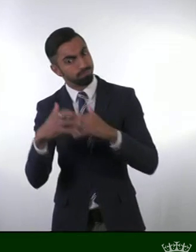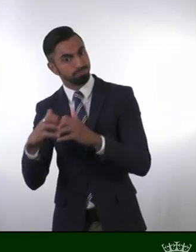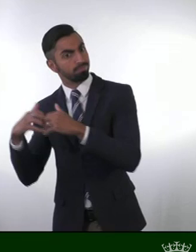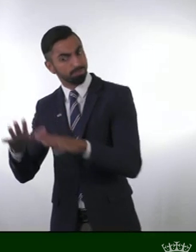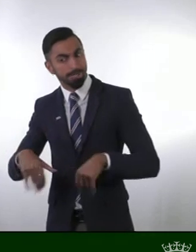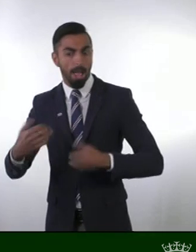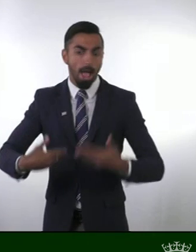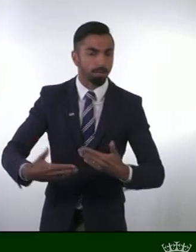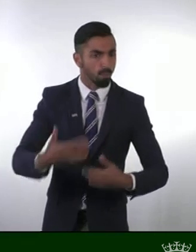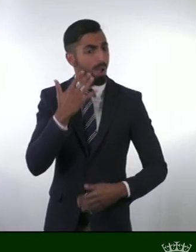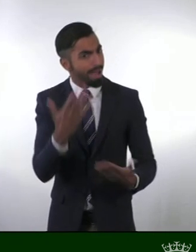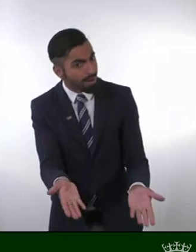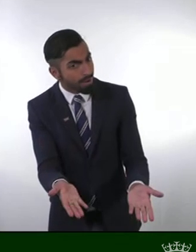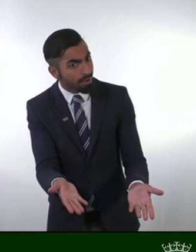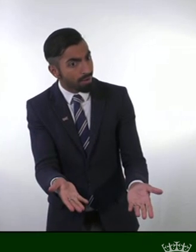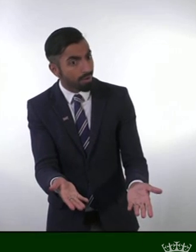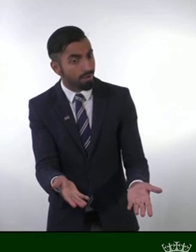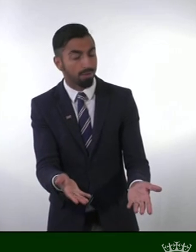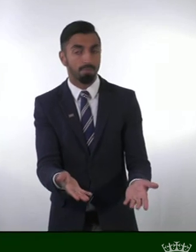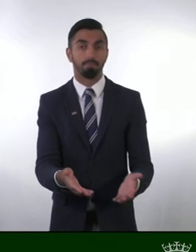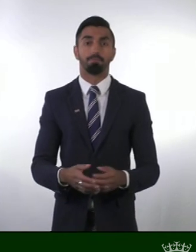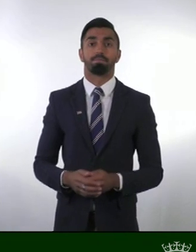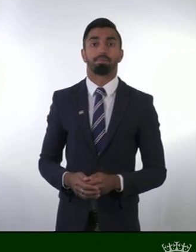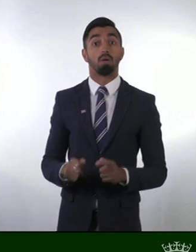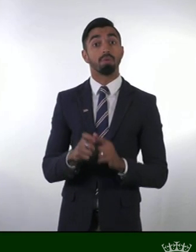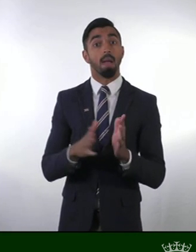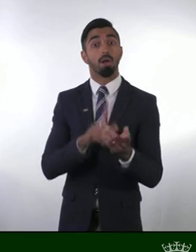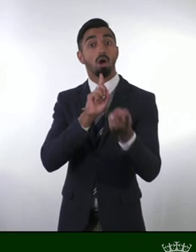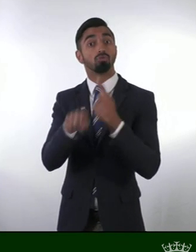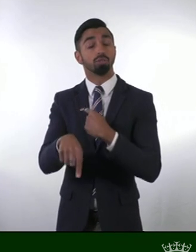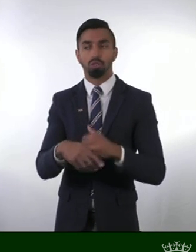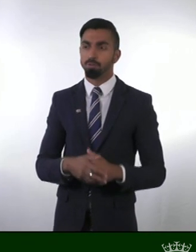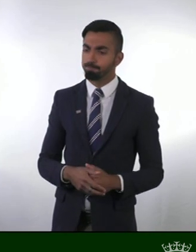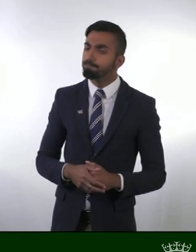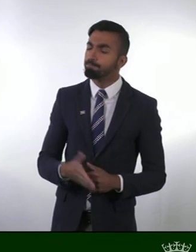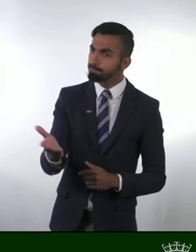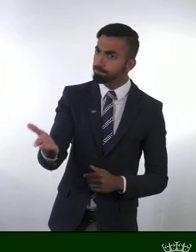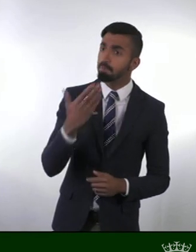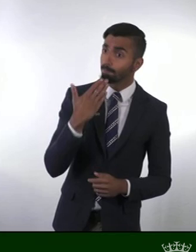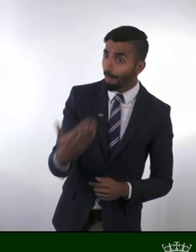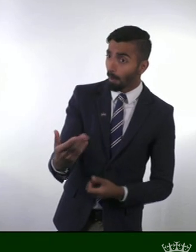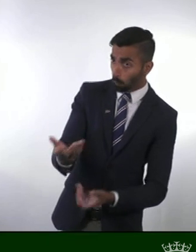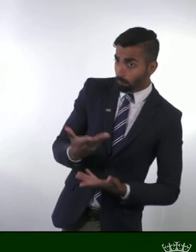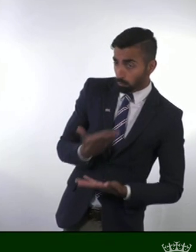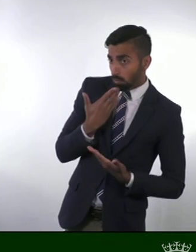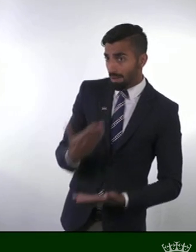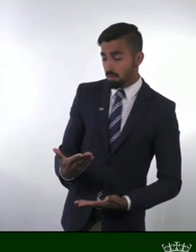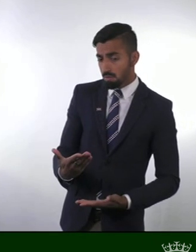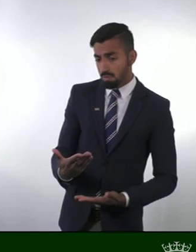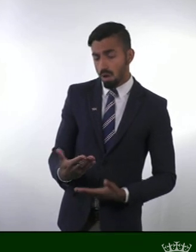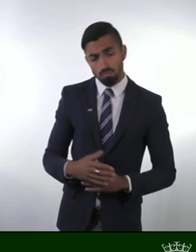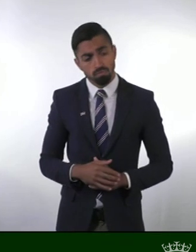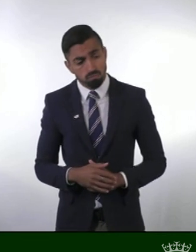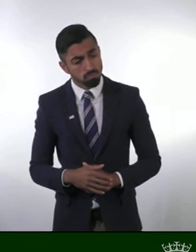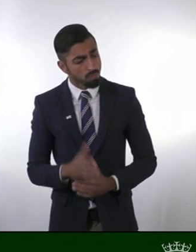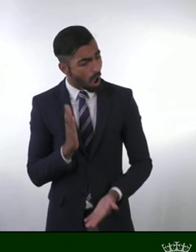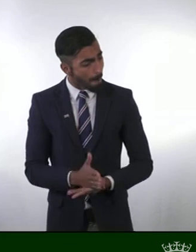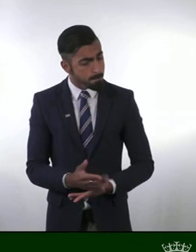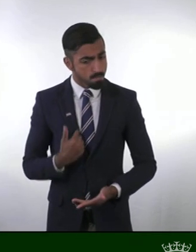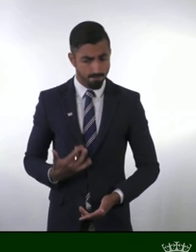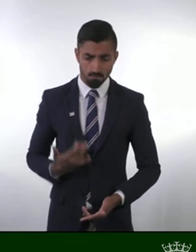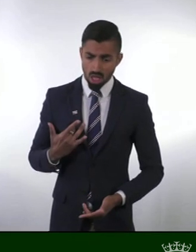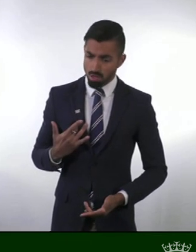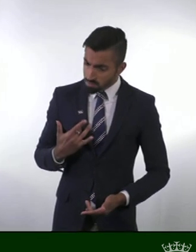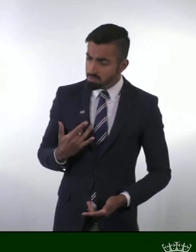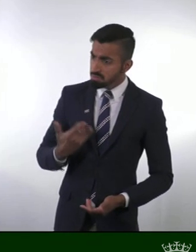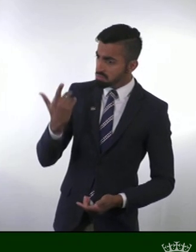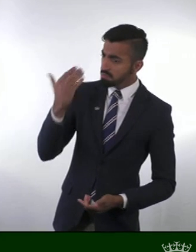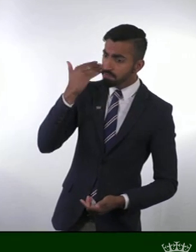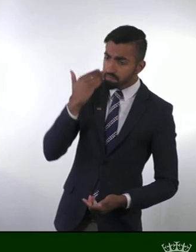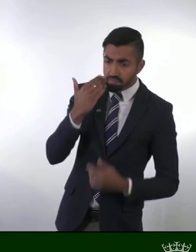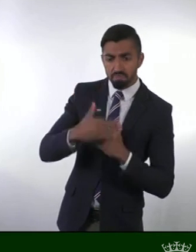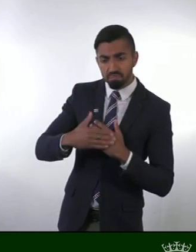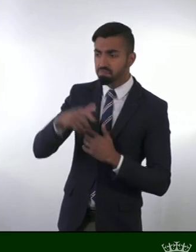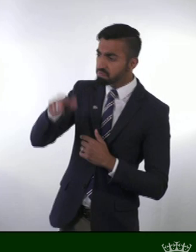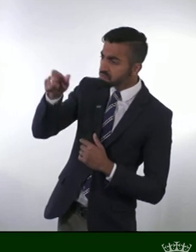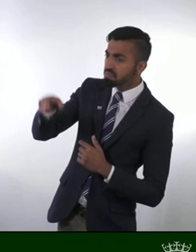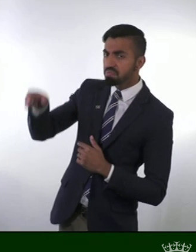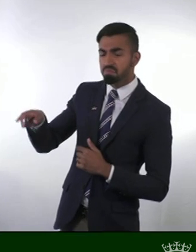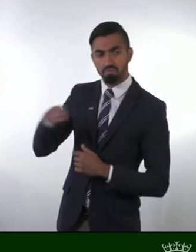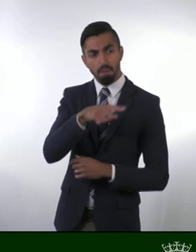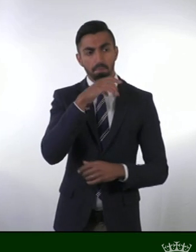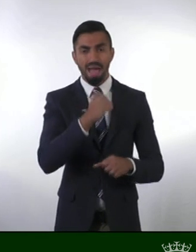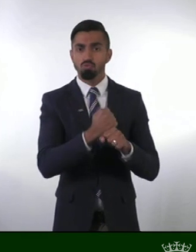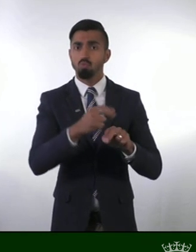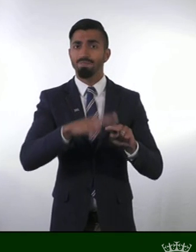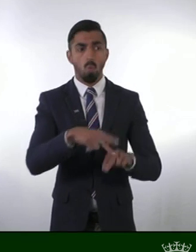I am grateful to the right honourable and learned Gentleman, and of course I understand, as I said, the very strong and legitimate feelings of people in this country at the death of George Floyd.